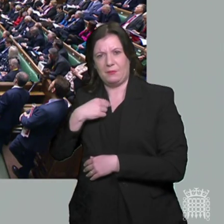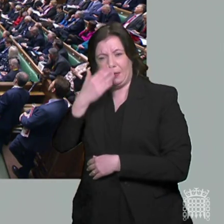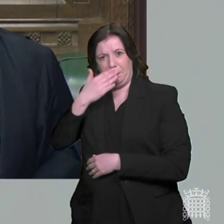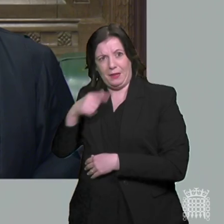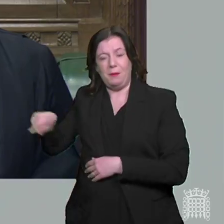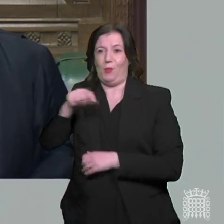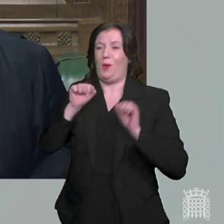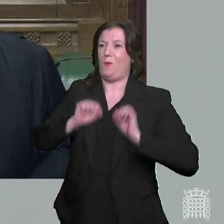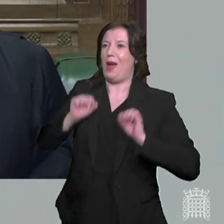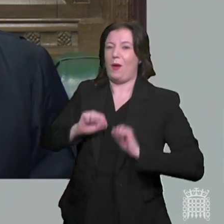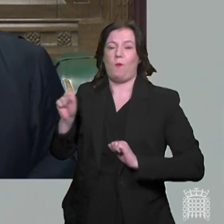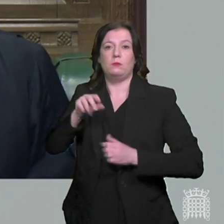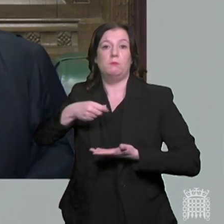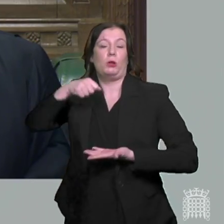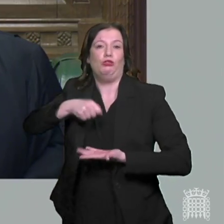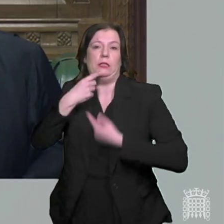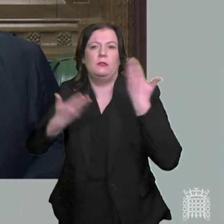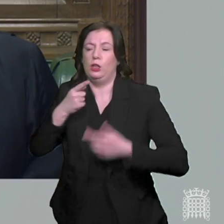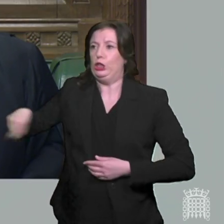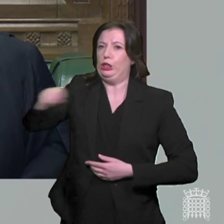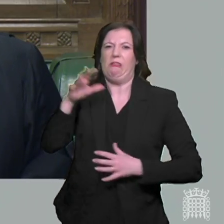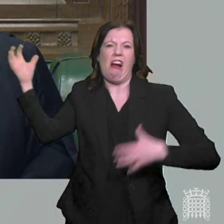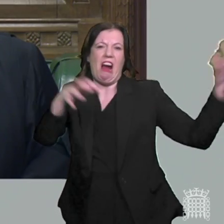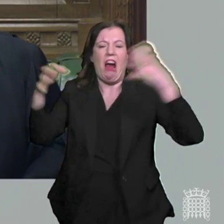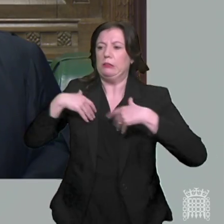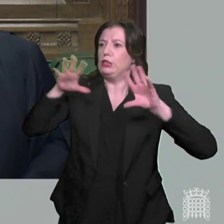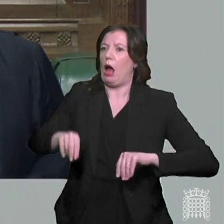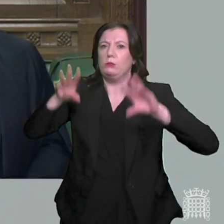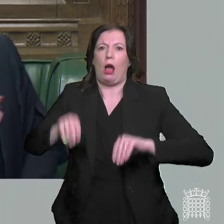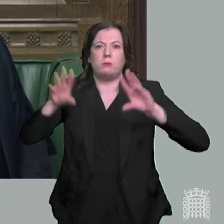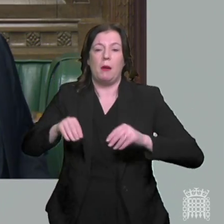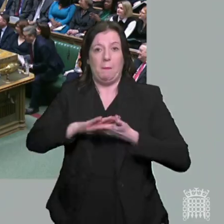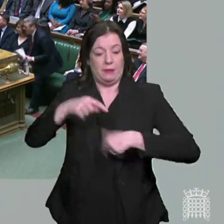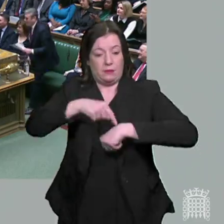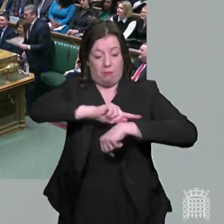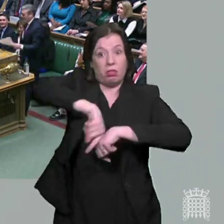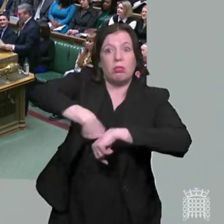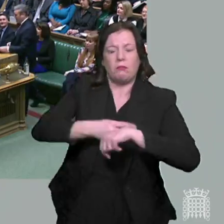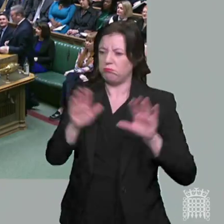The more you shout, the more you delay questions. Please, my constituents are interested even if yours are not.